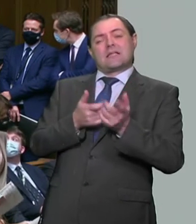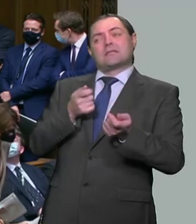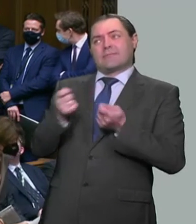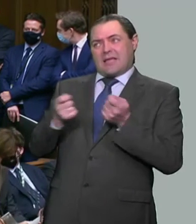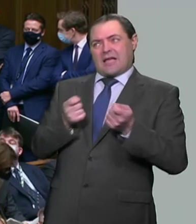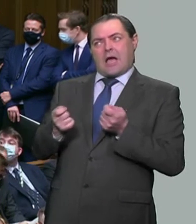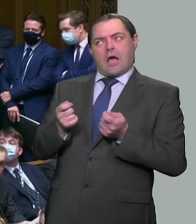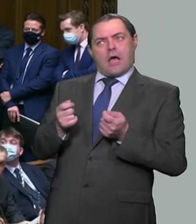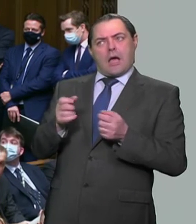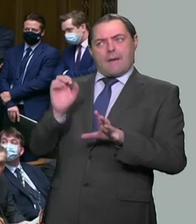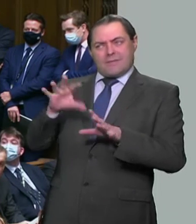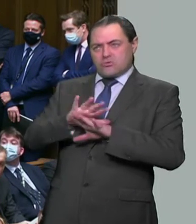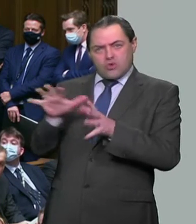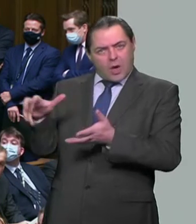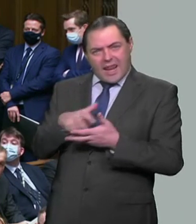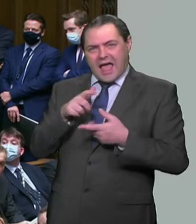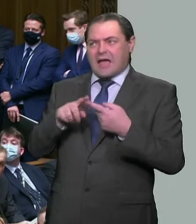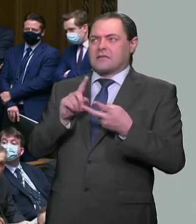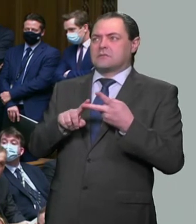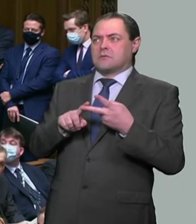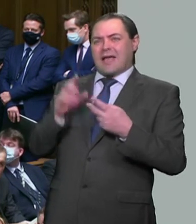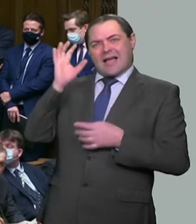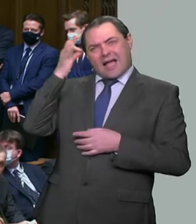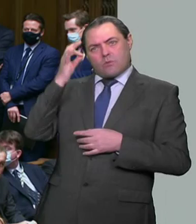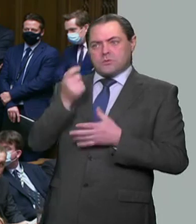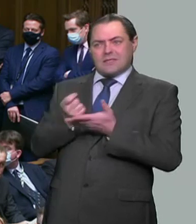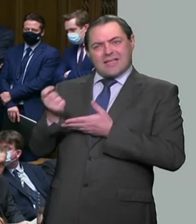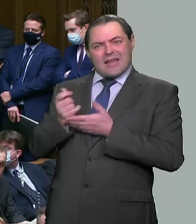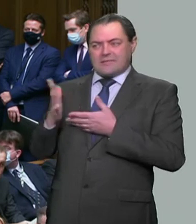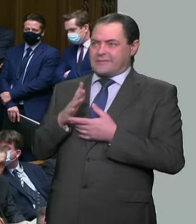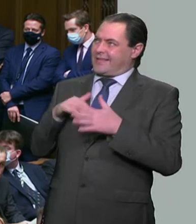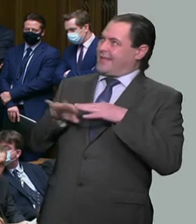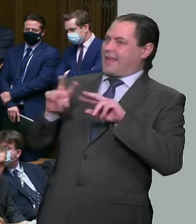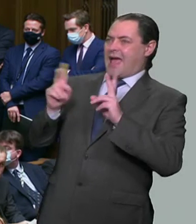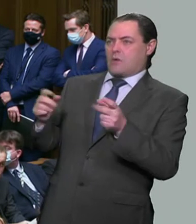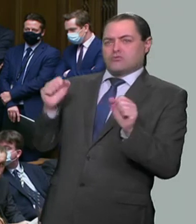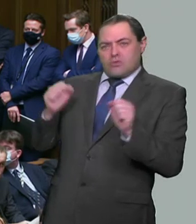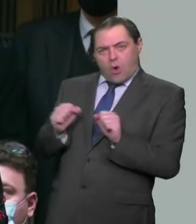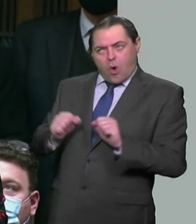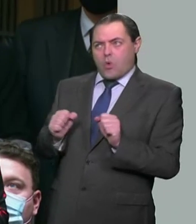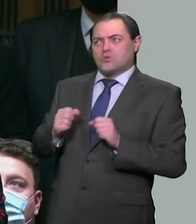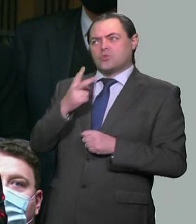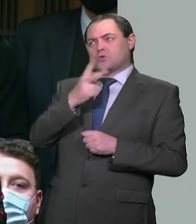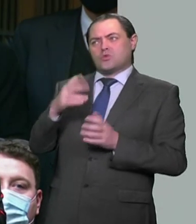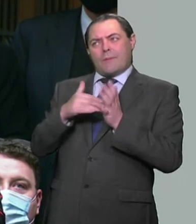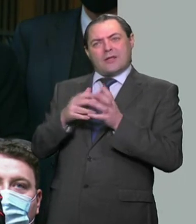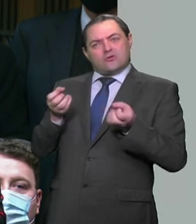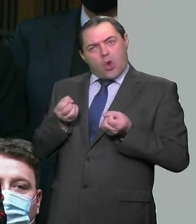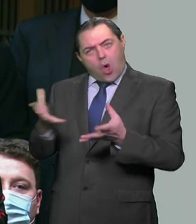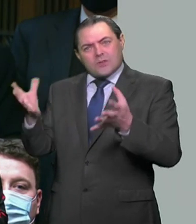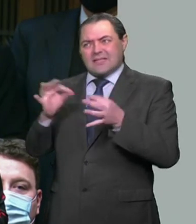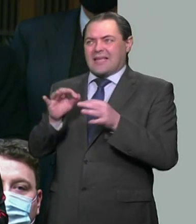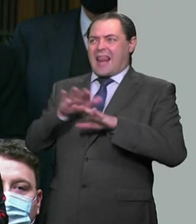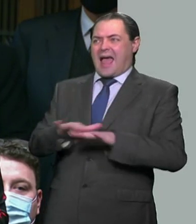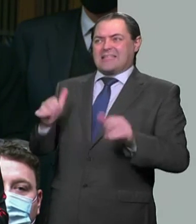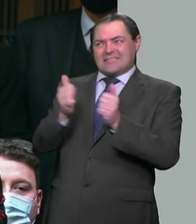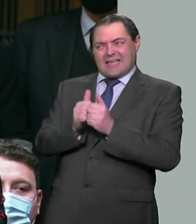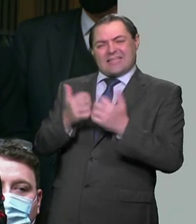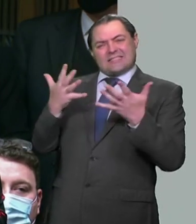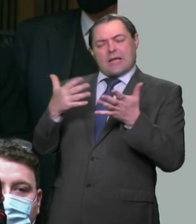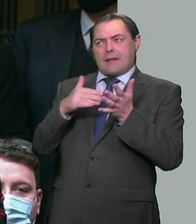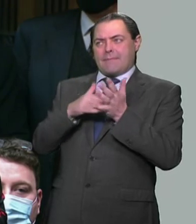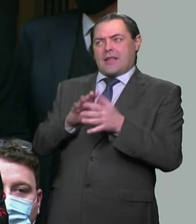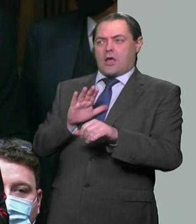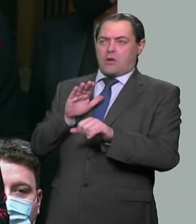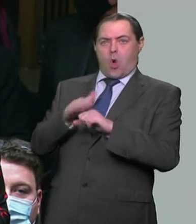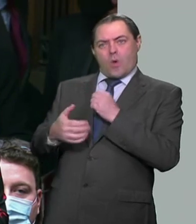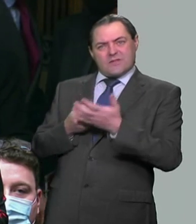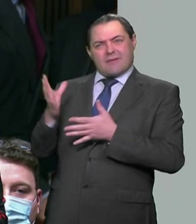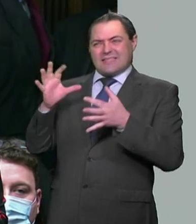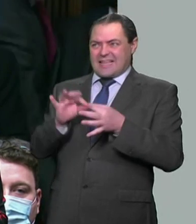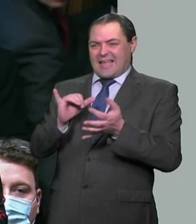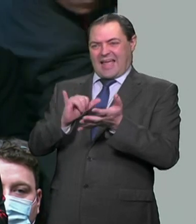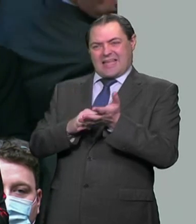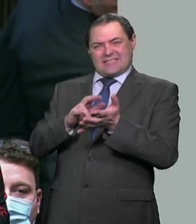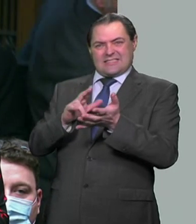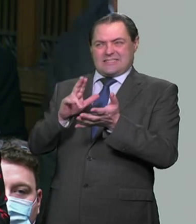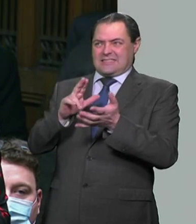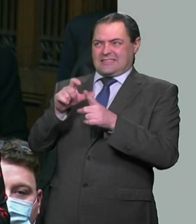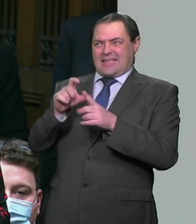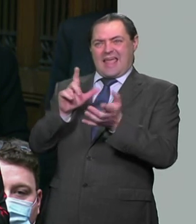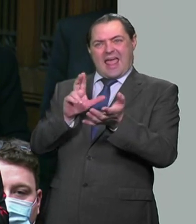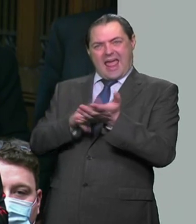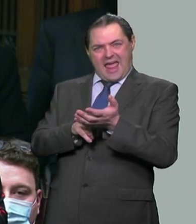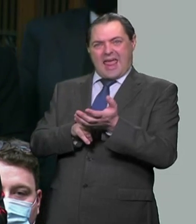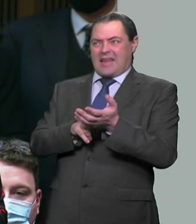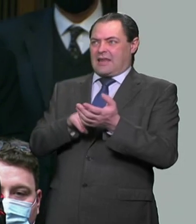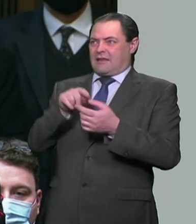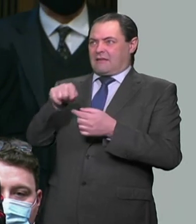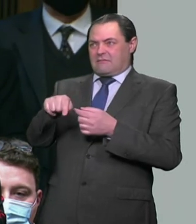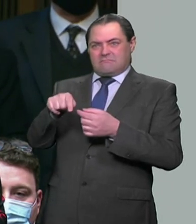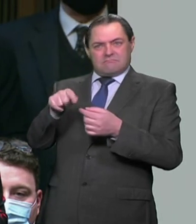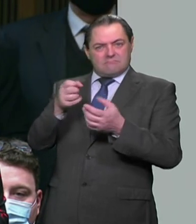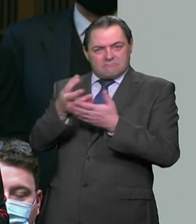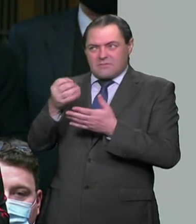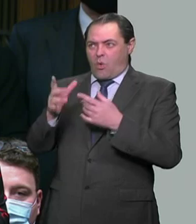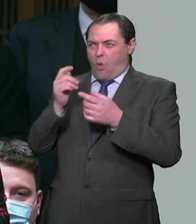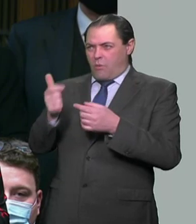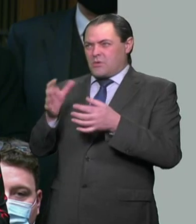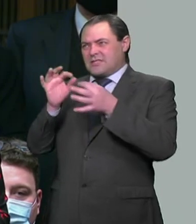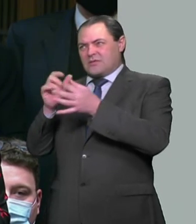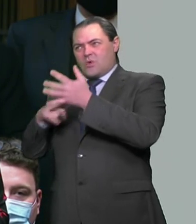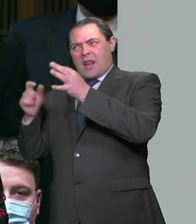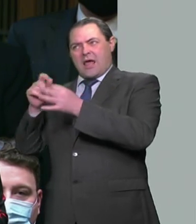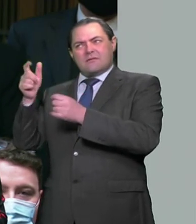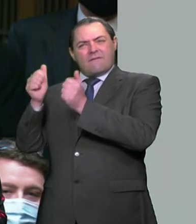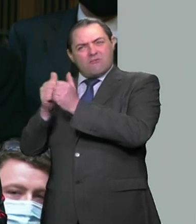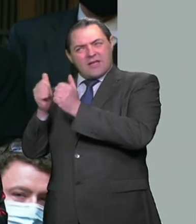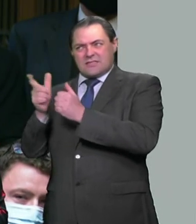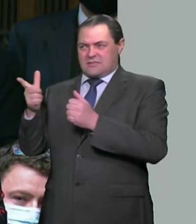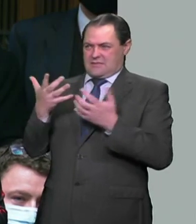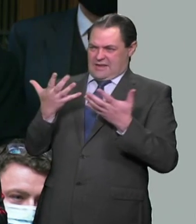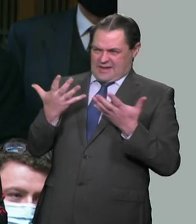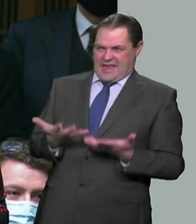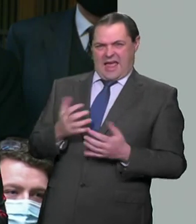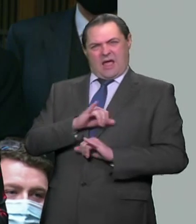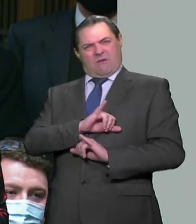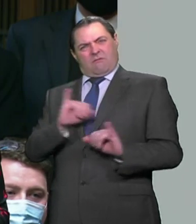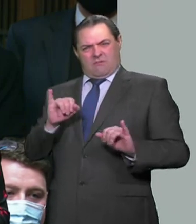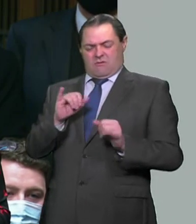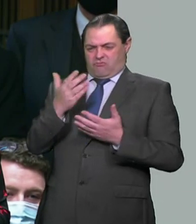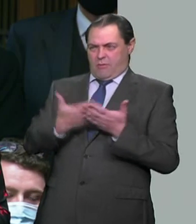Bins left uncollected, council tenants being forced to live in damp and cold homes, £22 million lost on the Providence Place land deal and a £10 million overspend on special educational needs and disability transport contracts that were almost awarded to Labour councillors’ friends—today, our council’s external auditors released a damning report that surprises none of us.